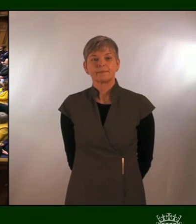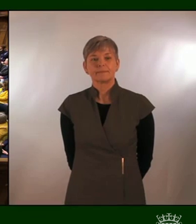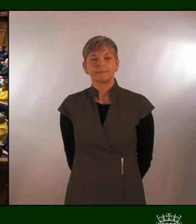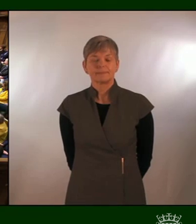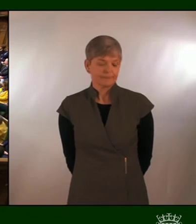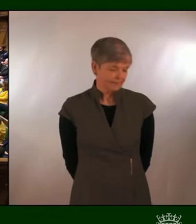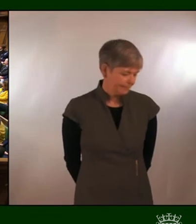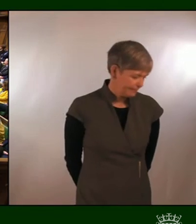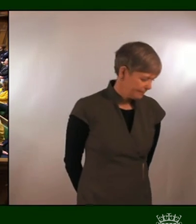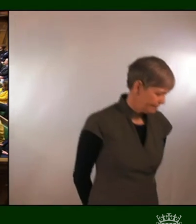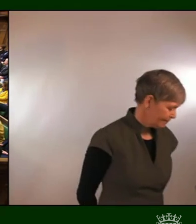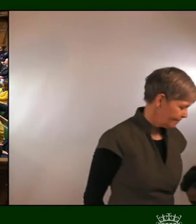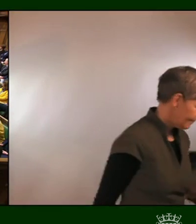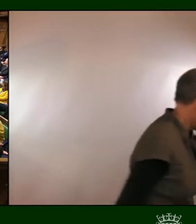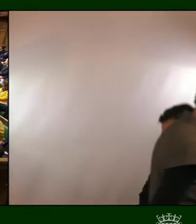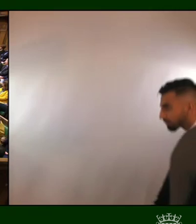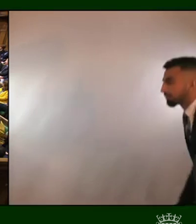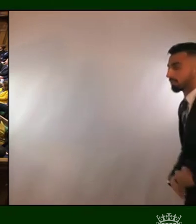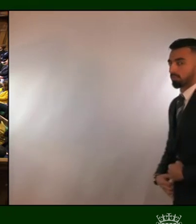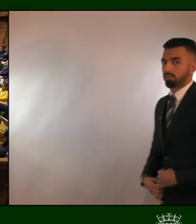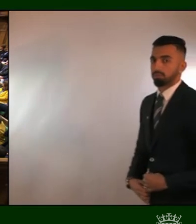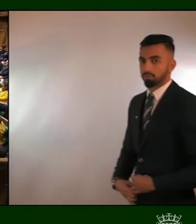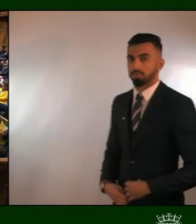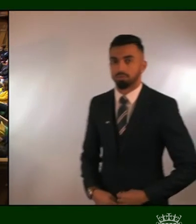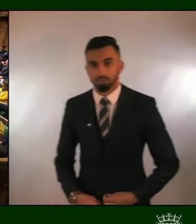Bill read the First time; to be read a Second time on Friday 26 June, and to be printed.